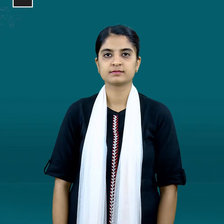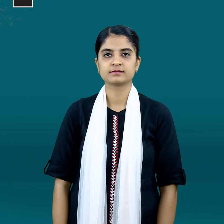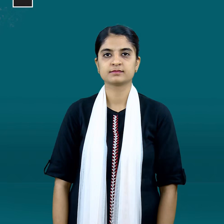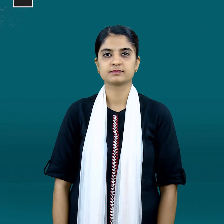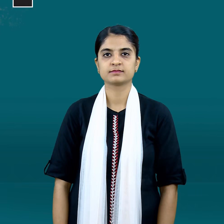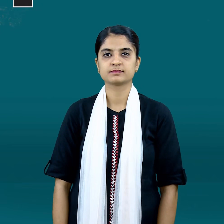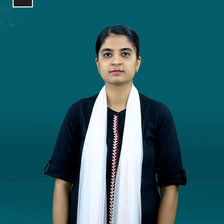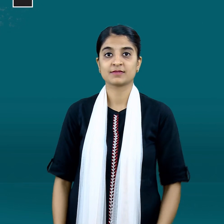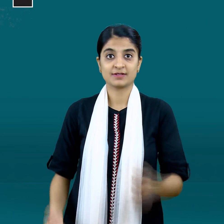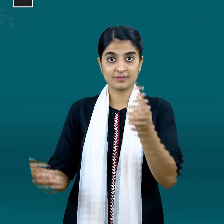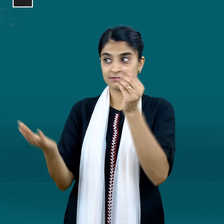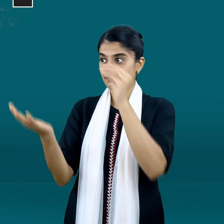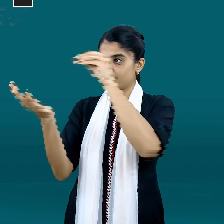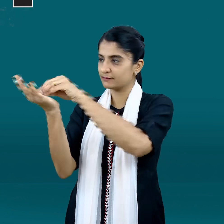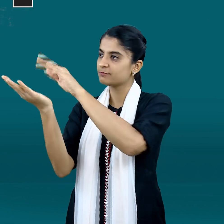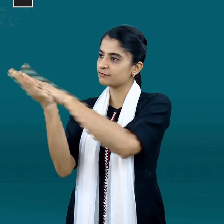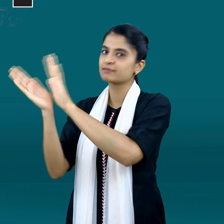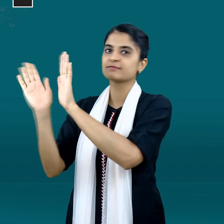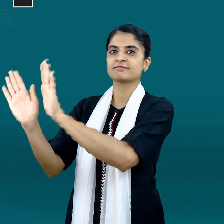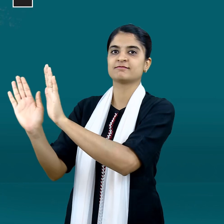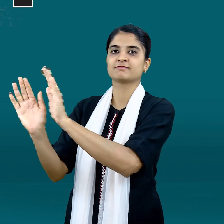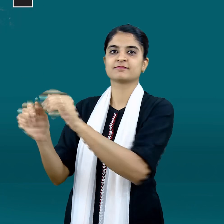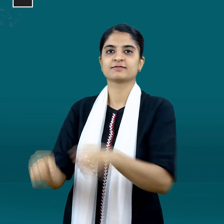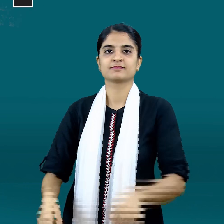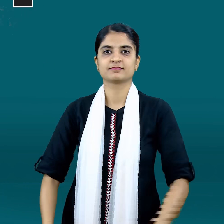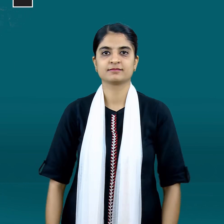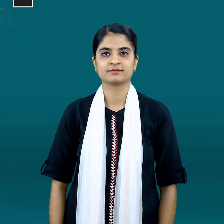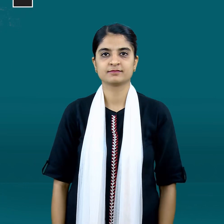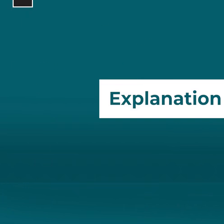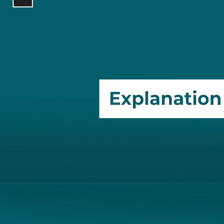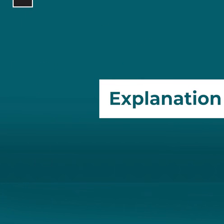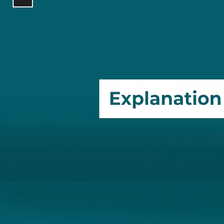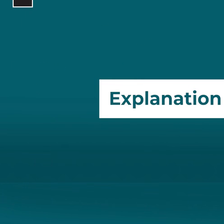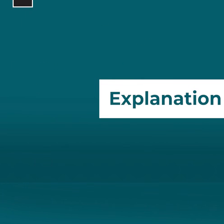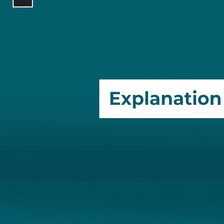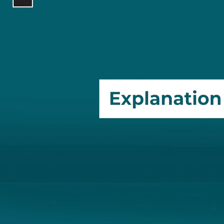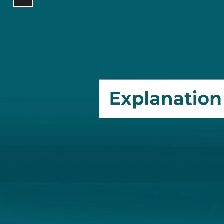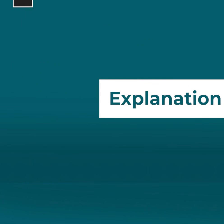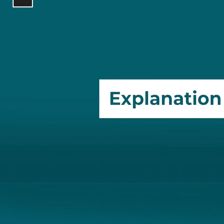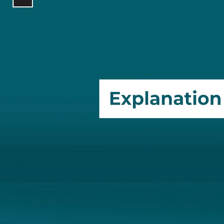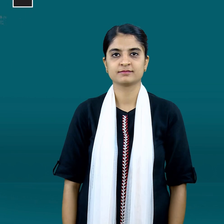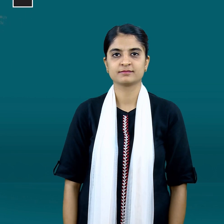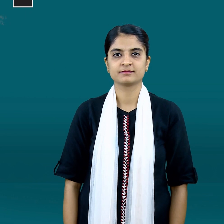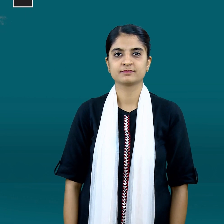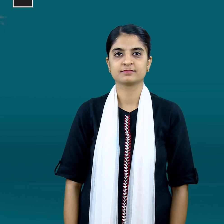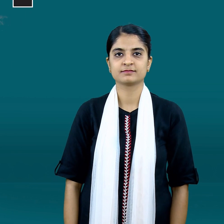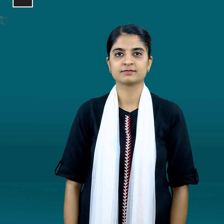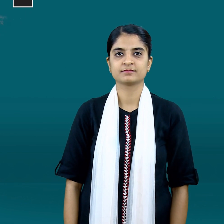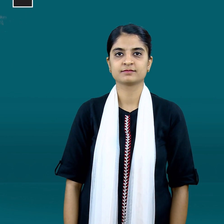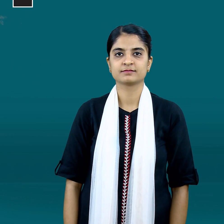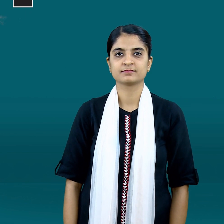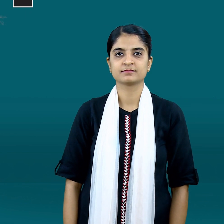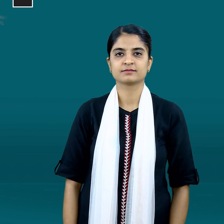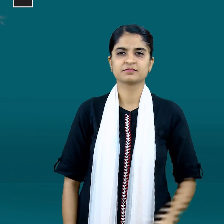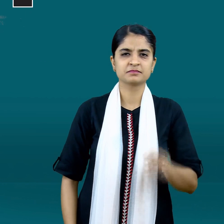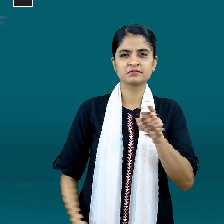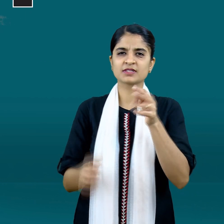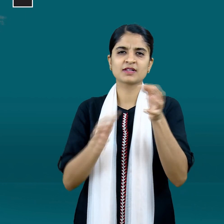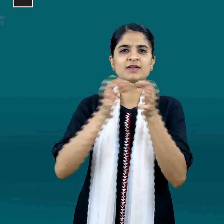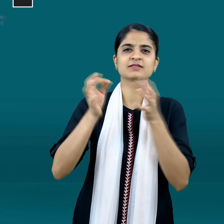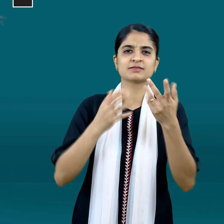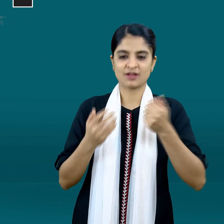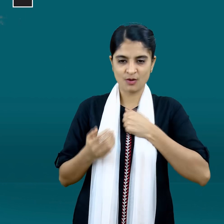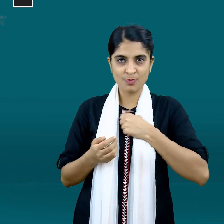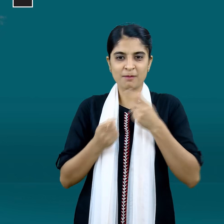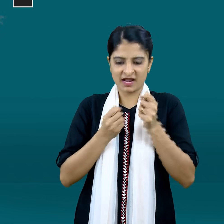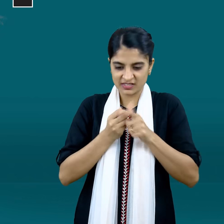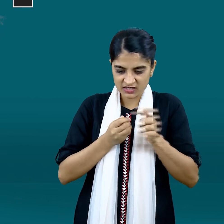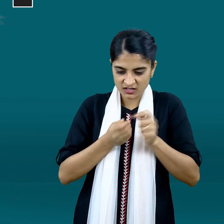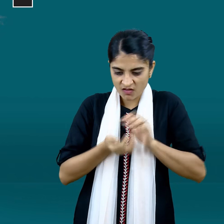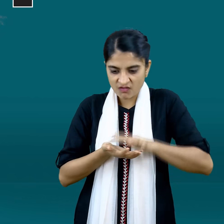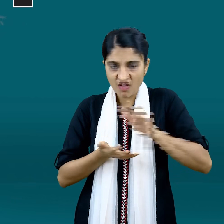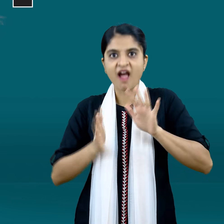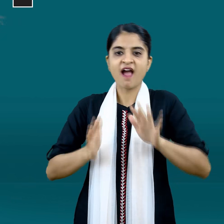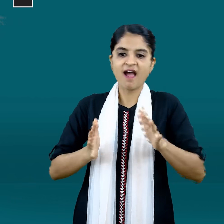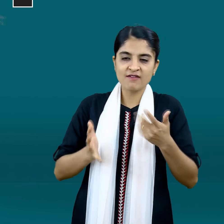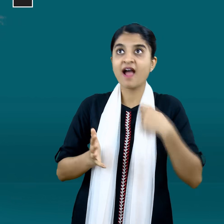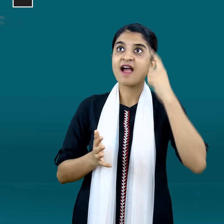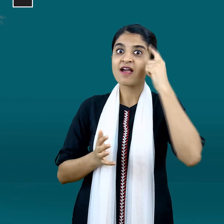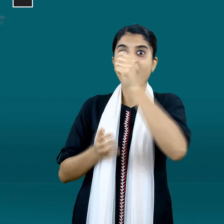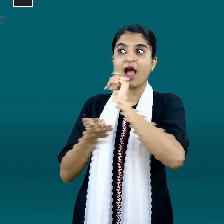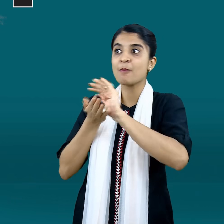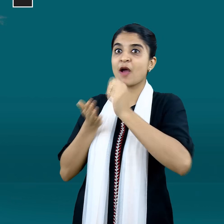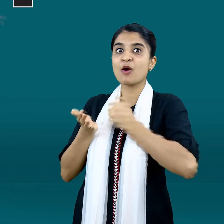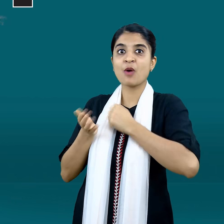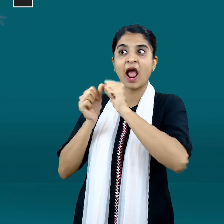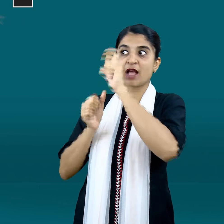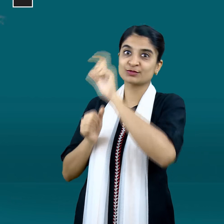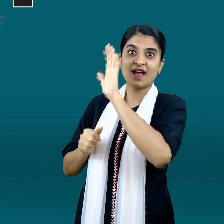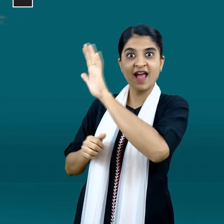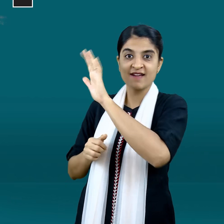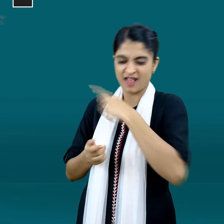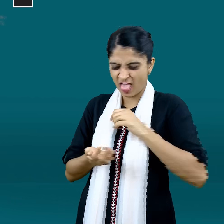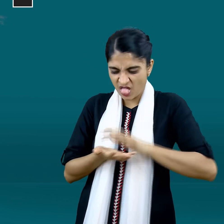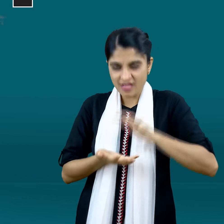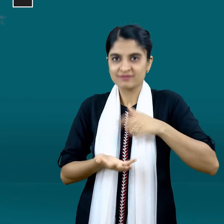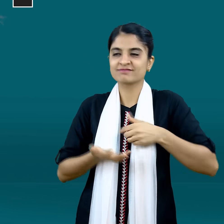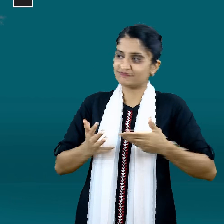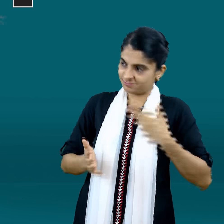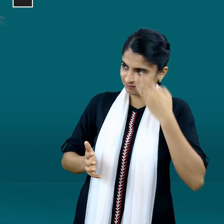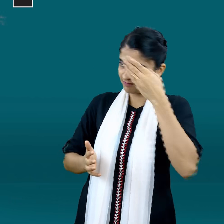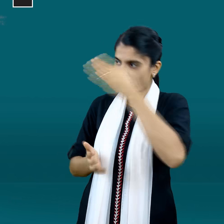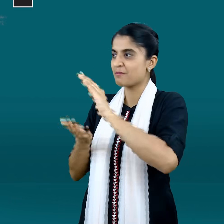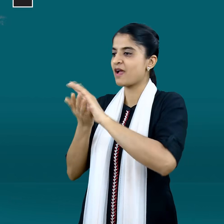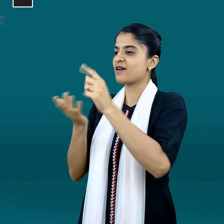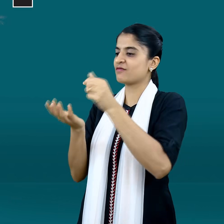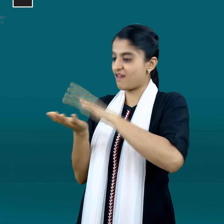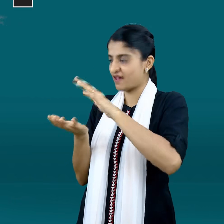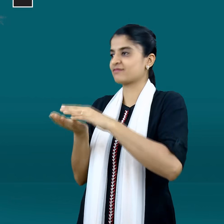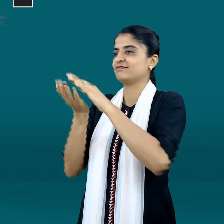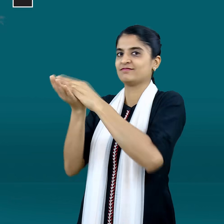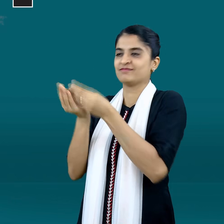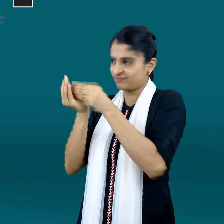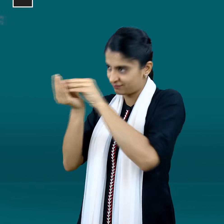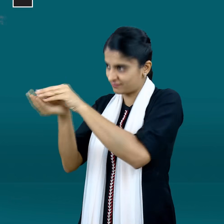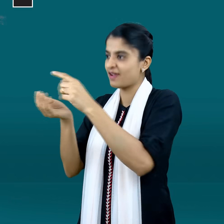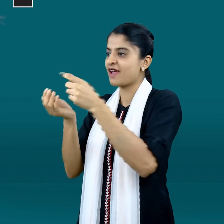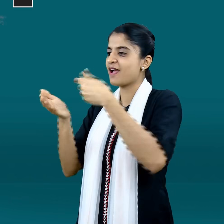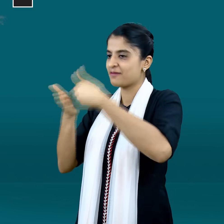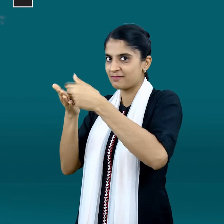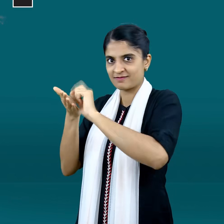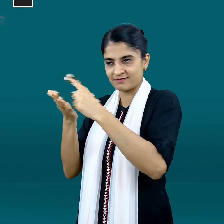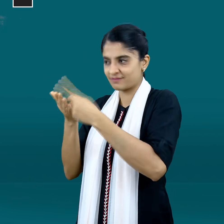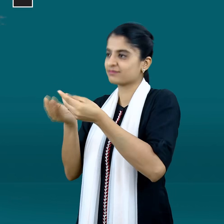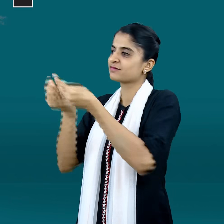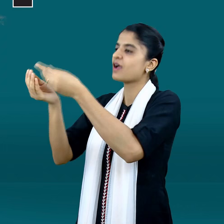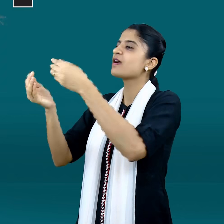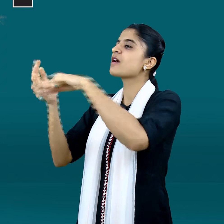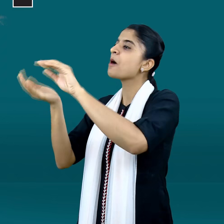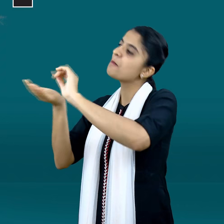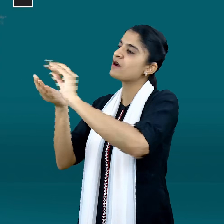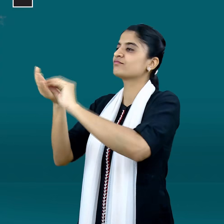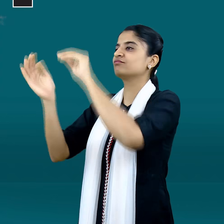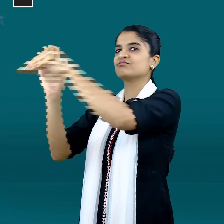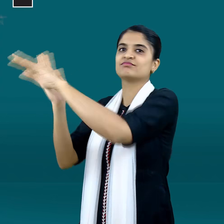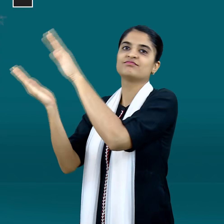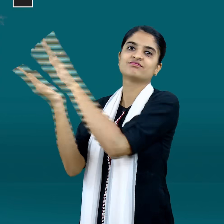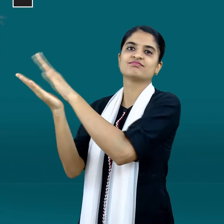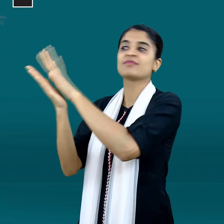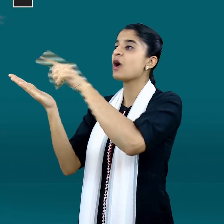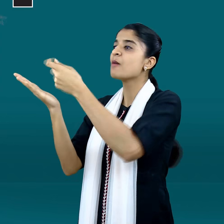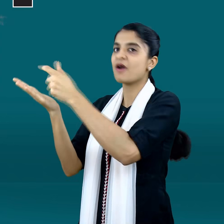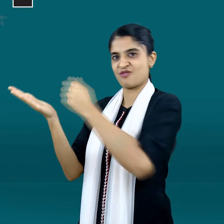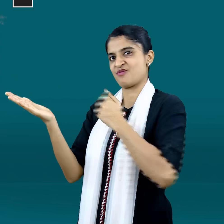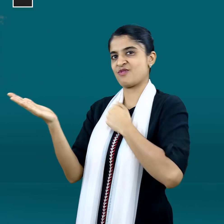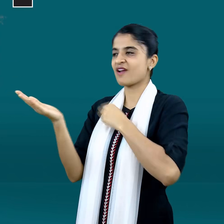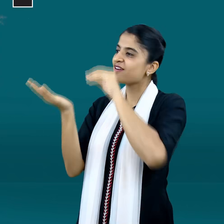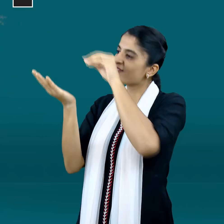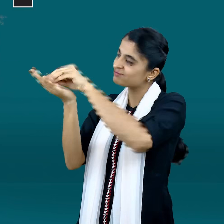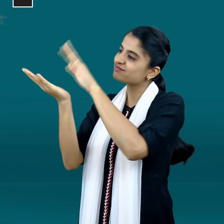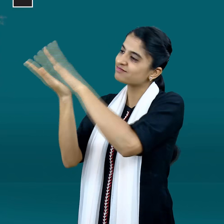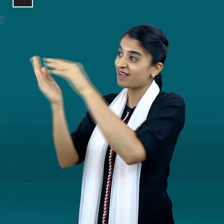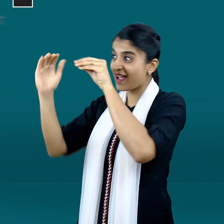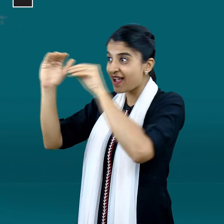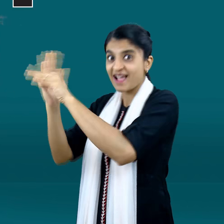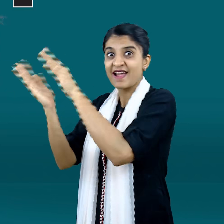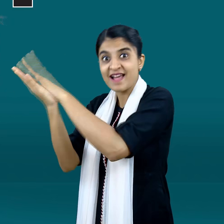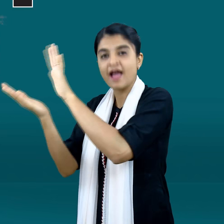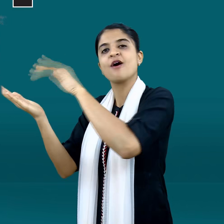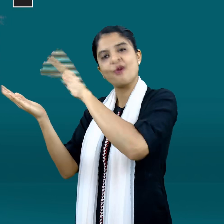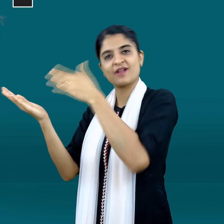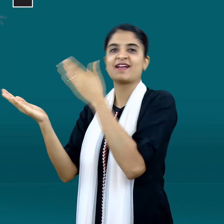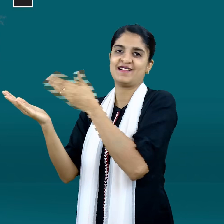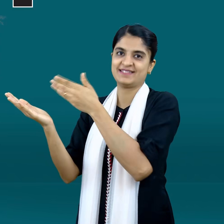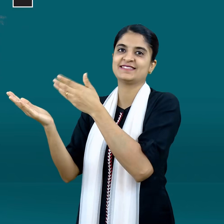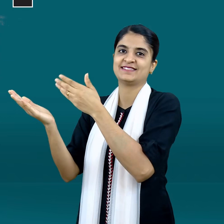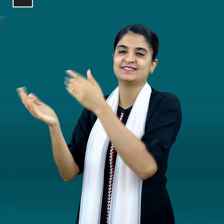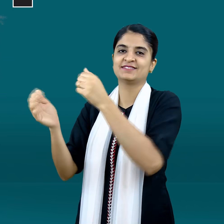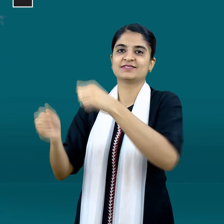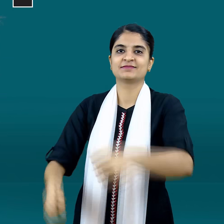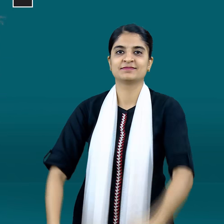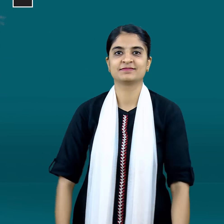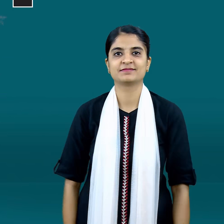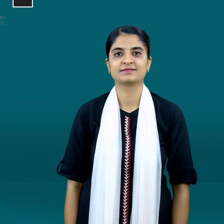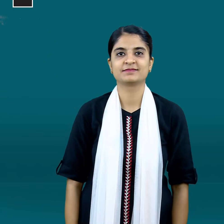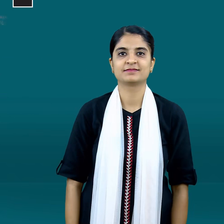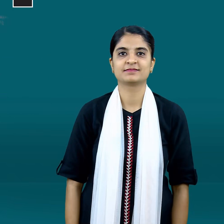Deposit (Retail Banking) (Financial Term)